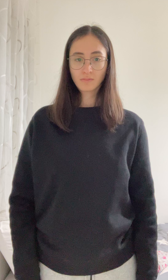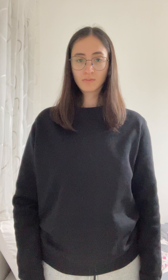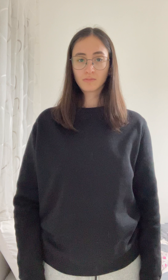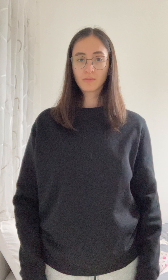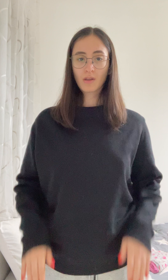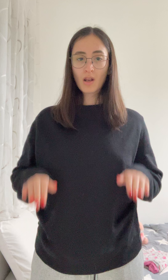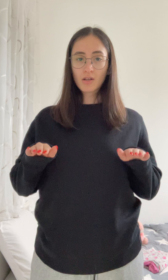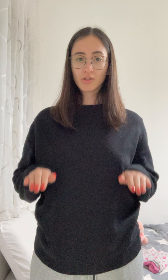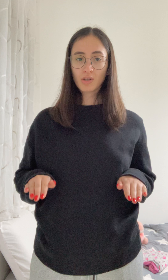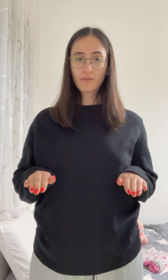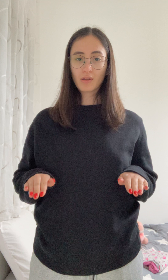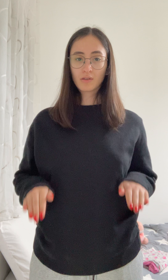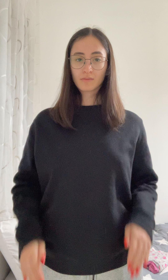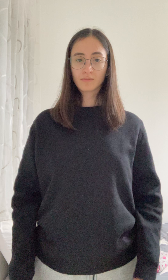לשבת